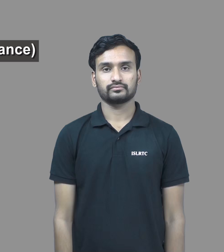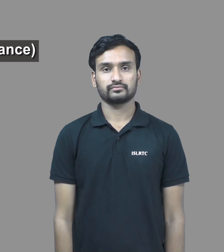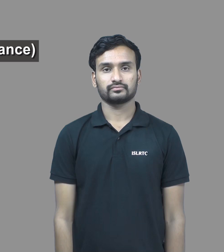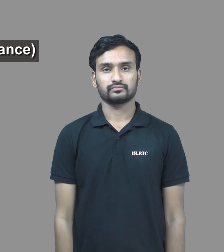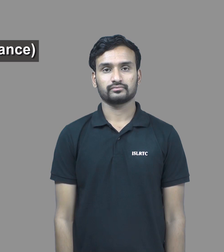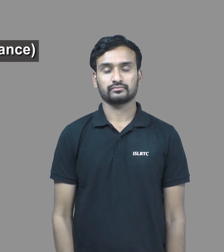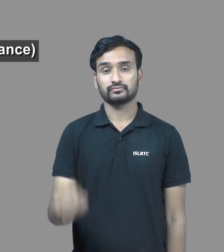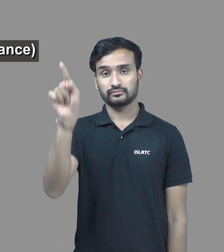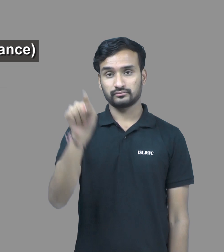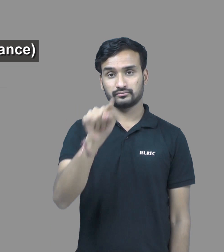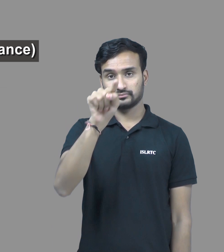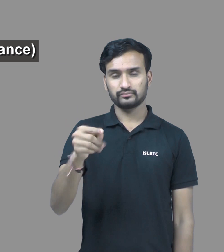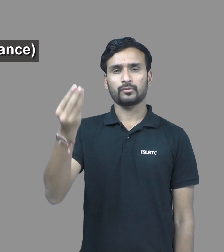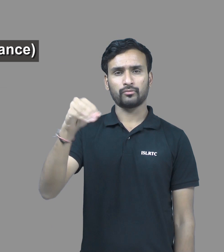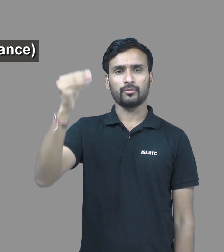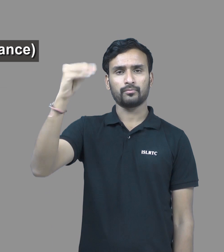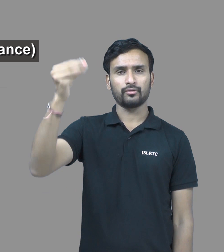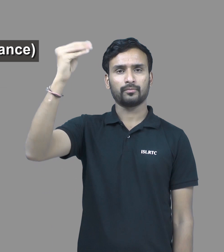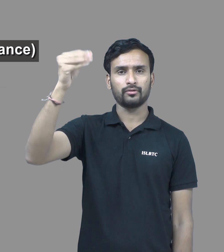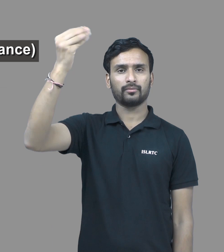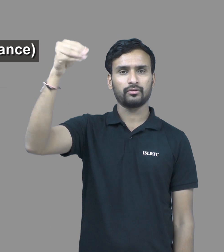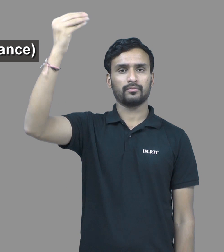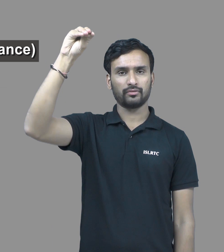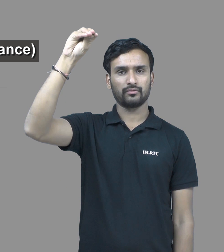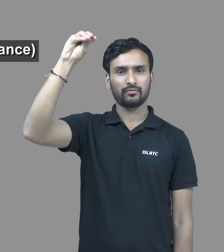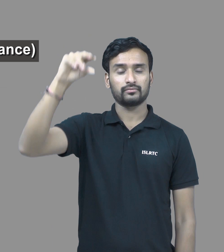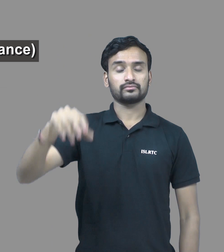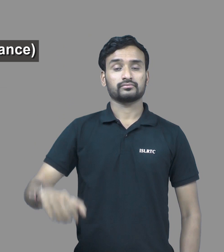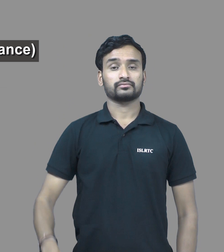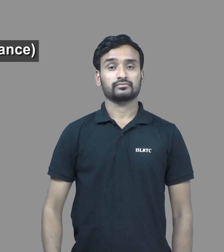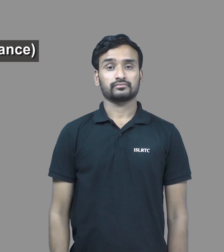Interest (Finance)